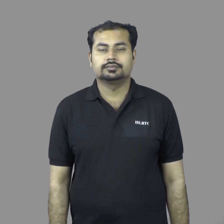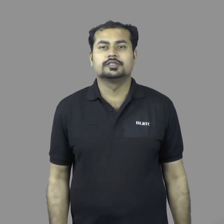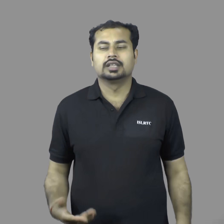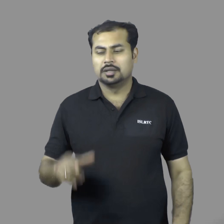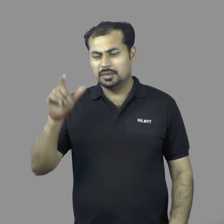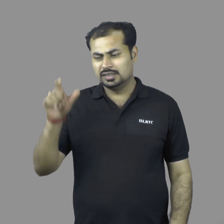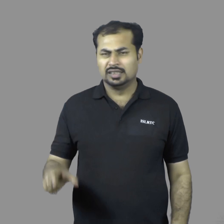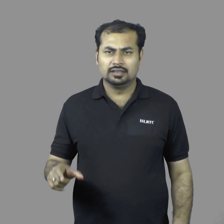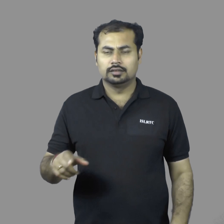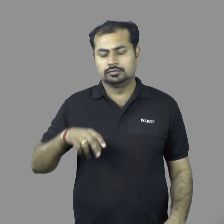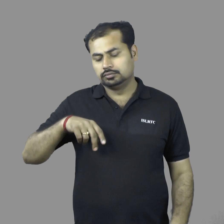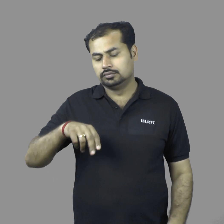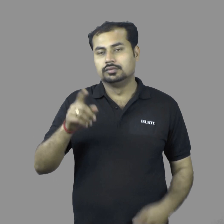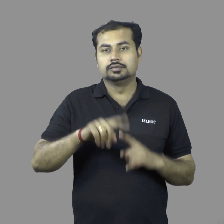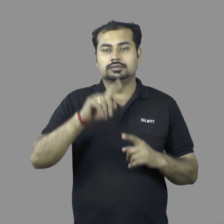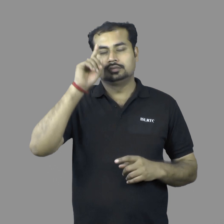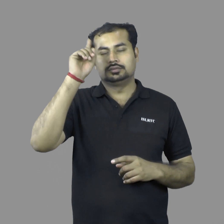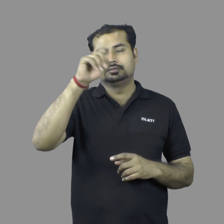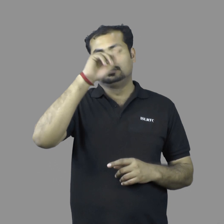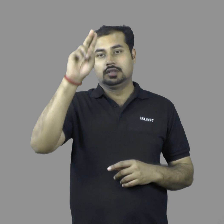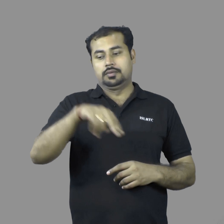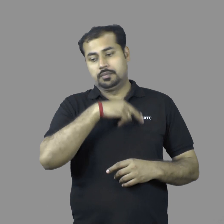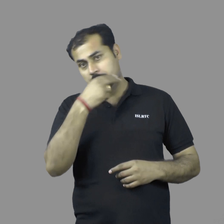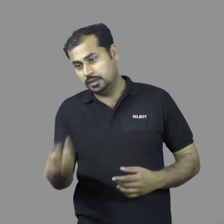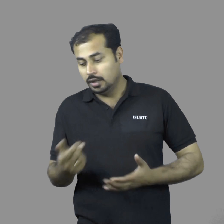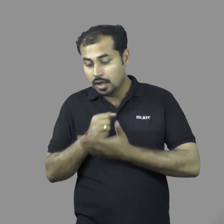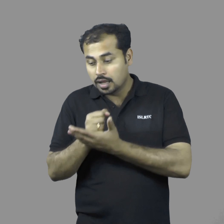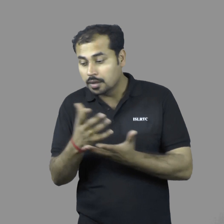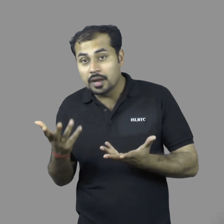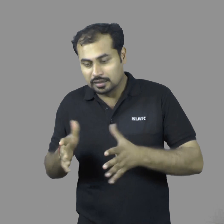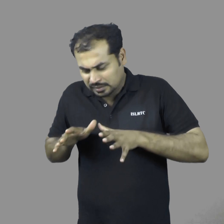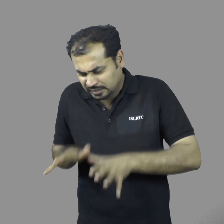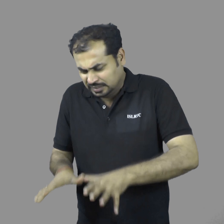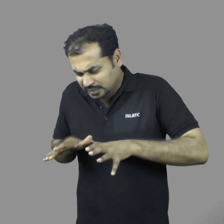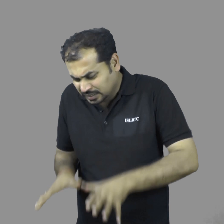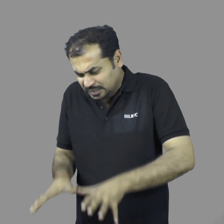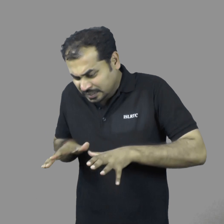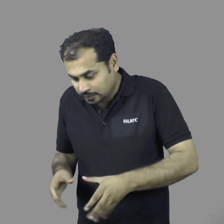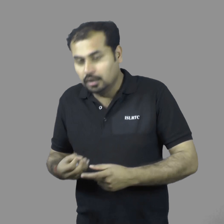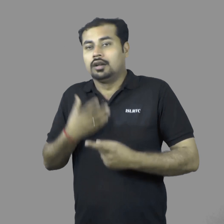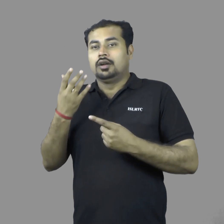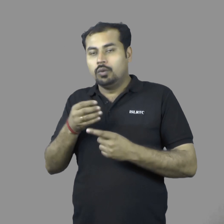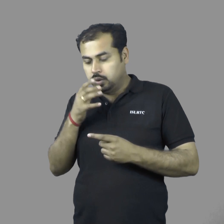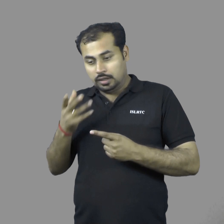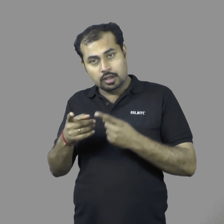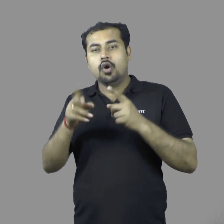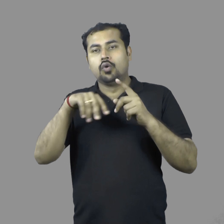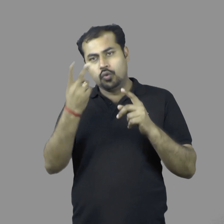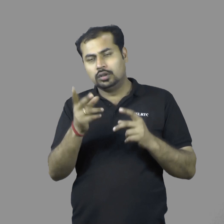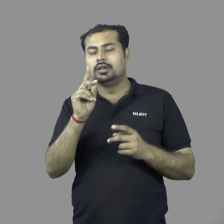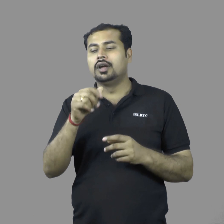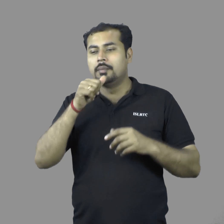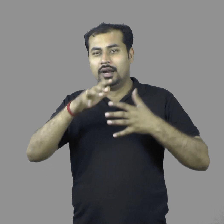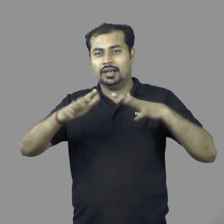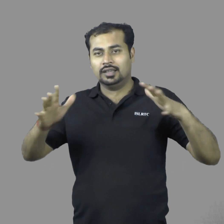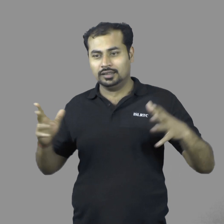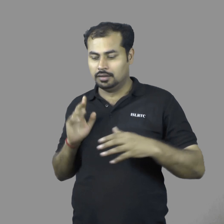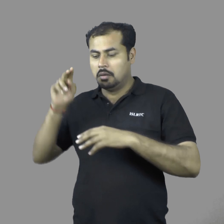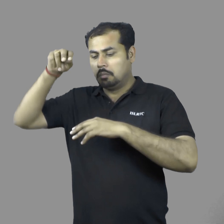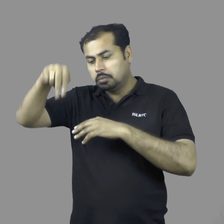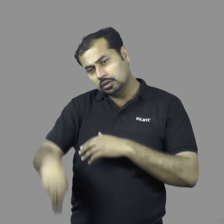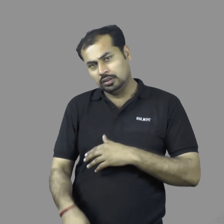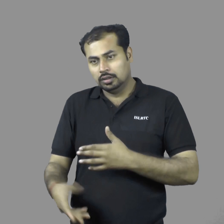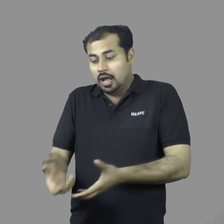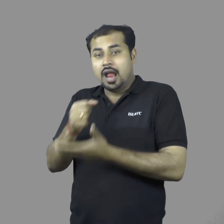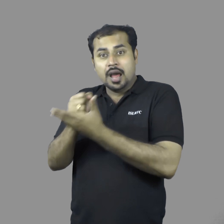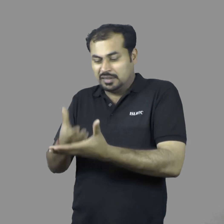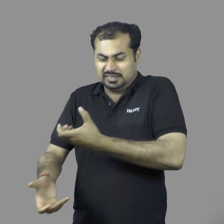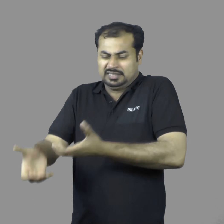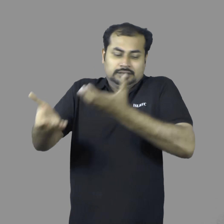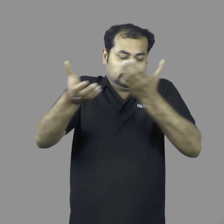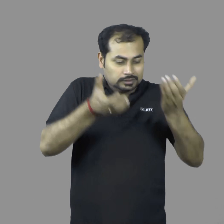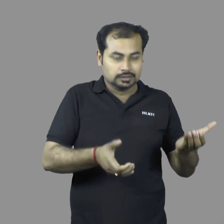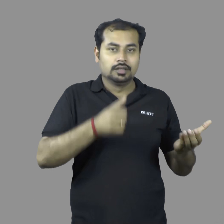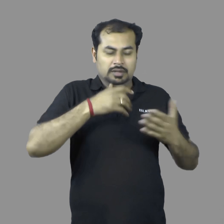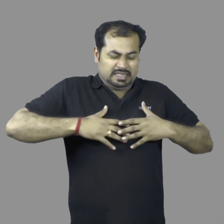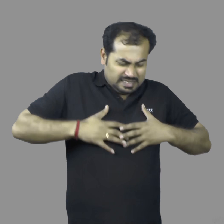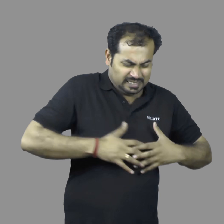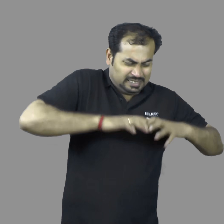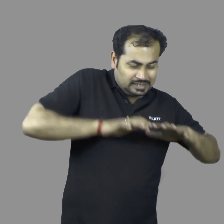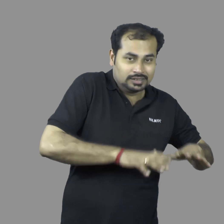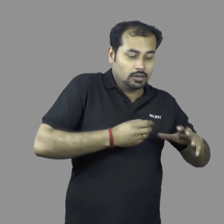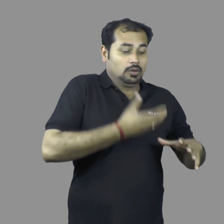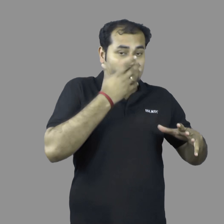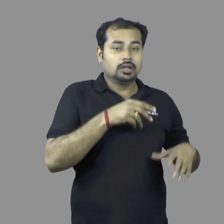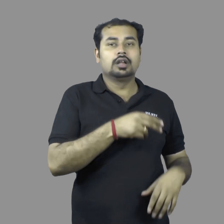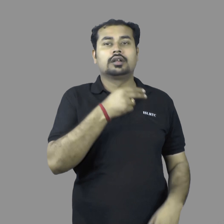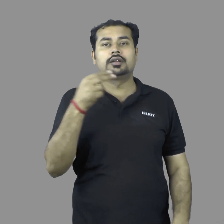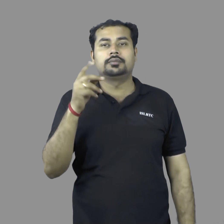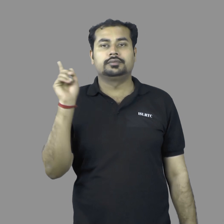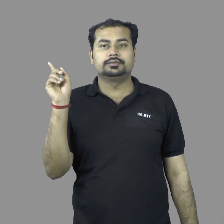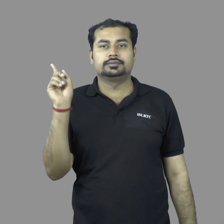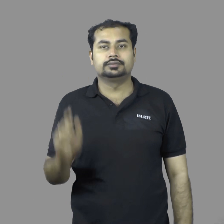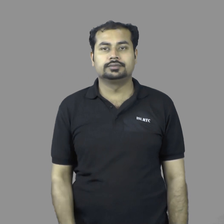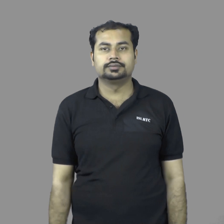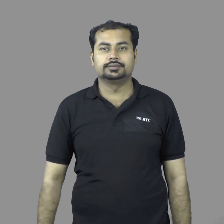Resuscitation